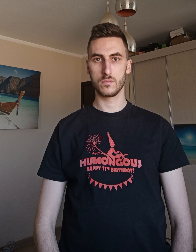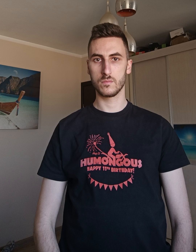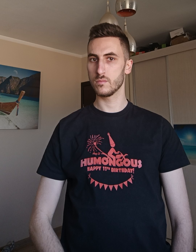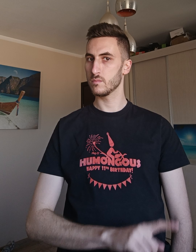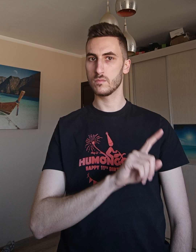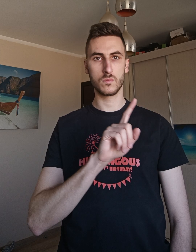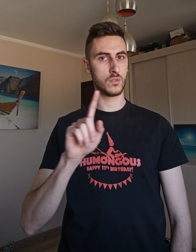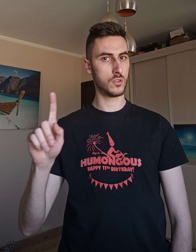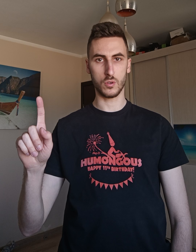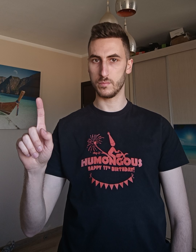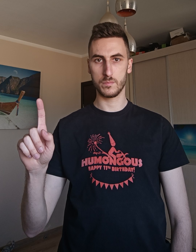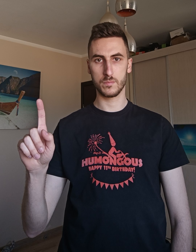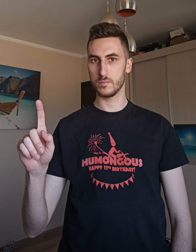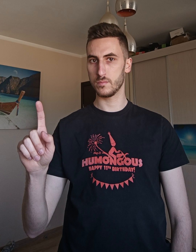לא